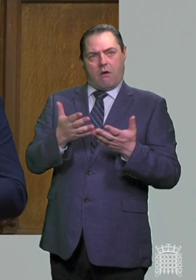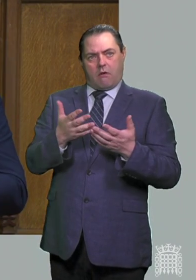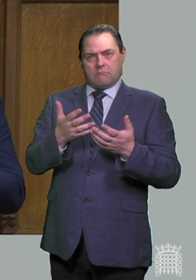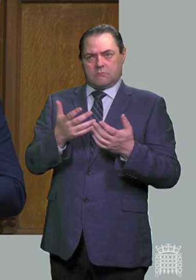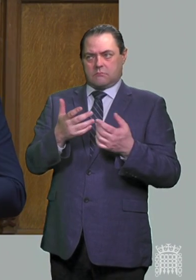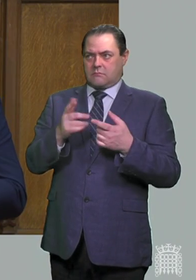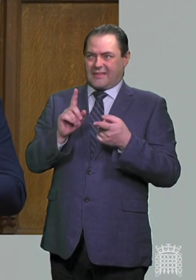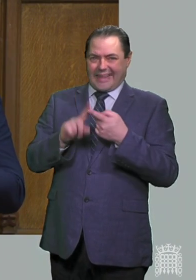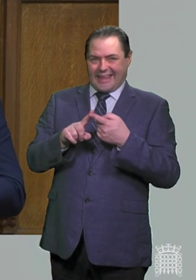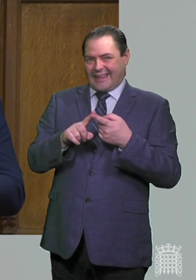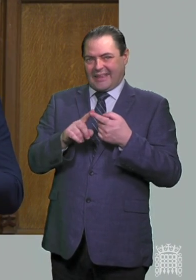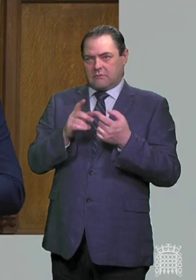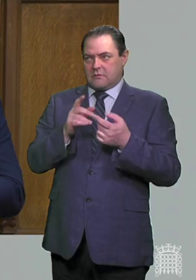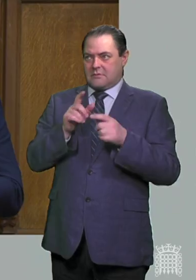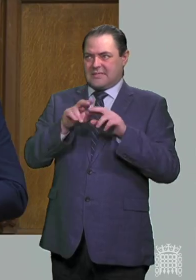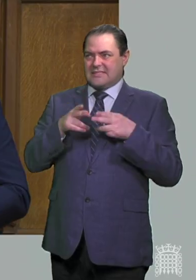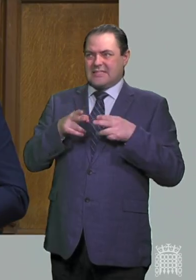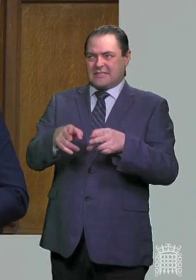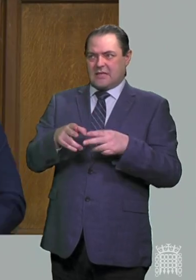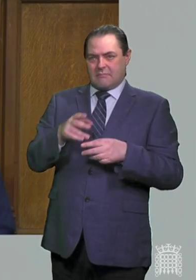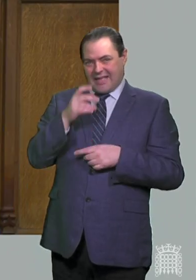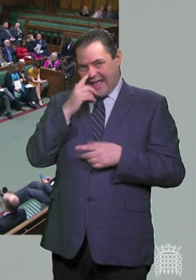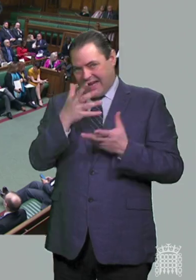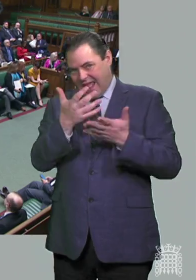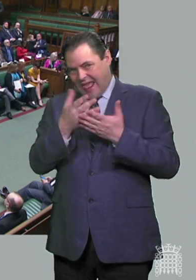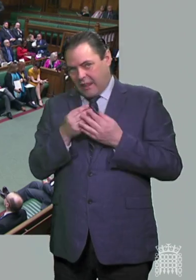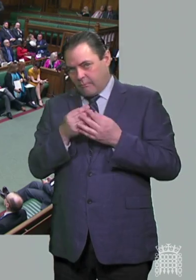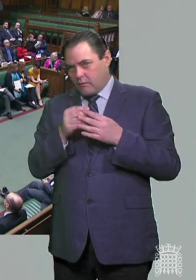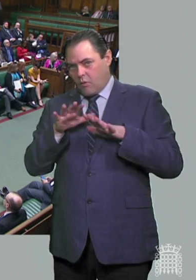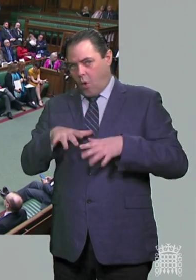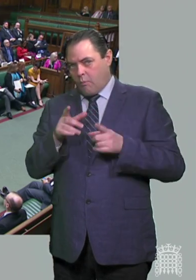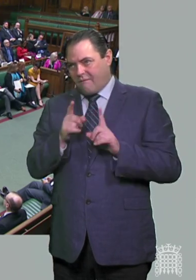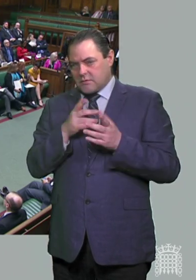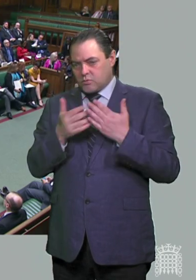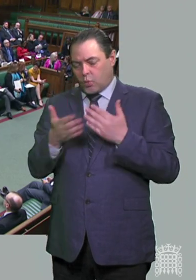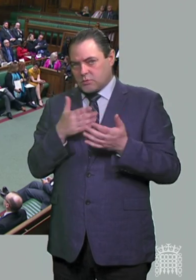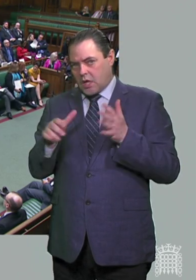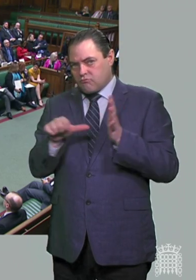Will the Minister work with the Home Office to try to find a practical solution to that problem?